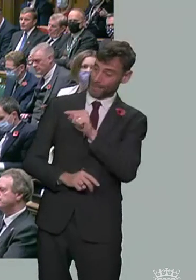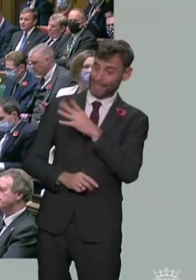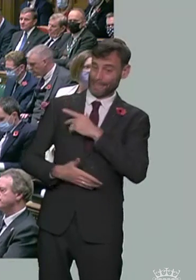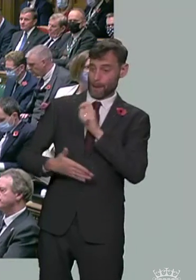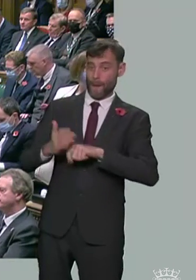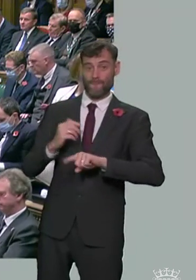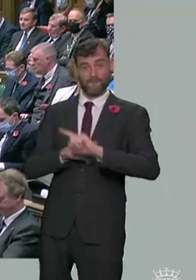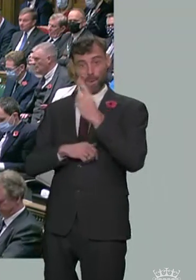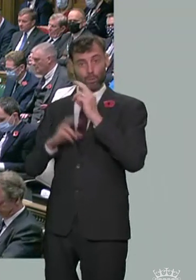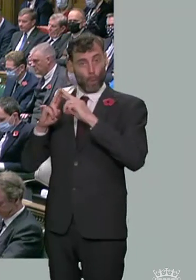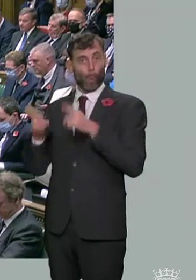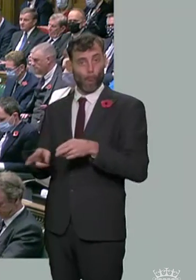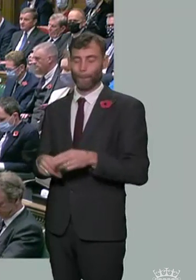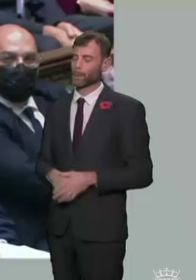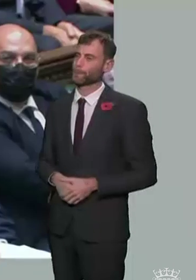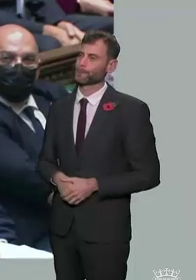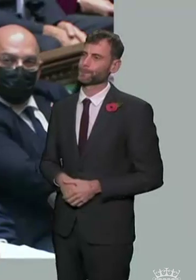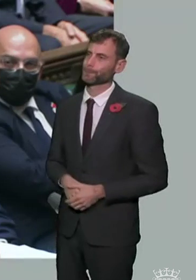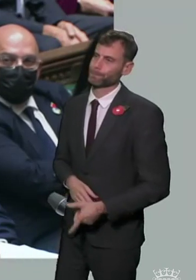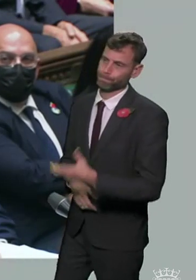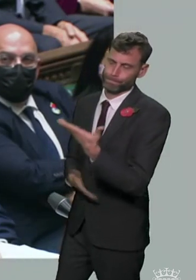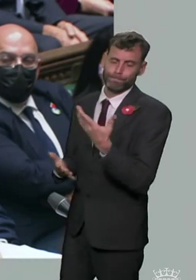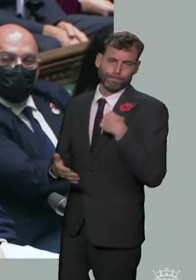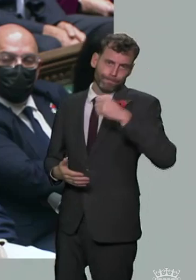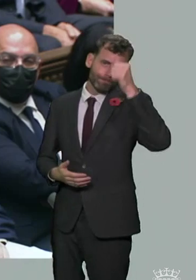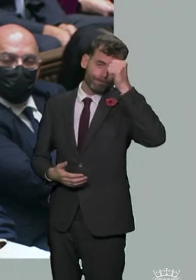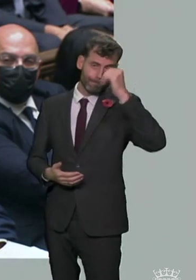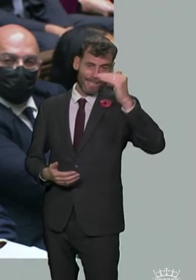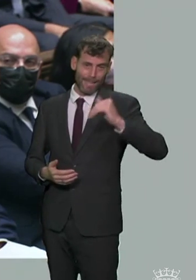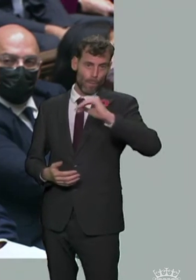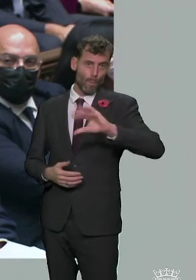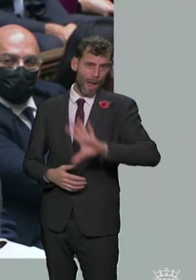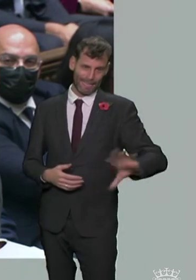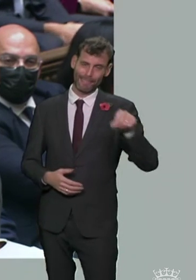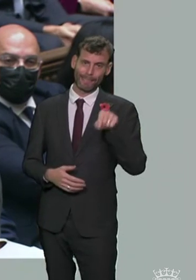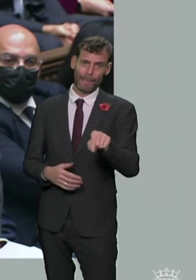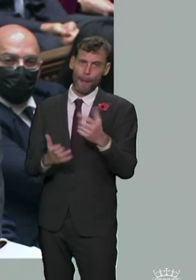I know how strongly my honourable Friend and other colleagues across the south-west feel about this issue.